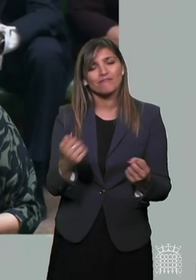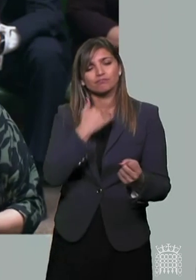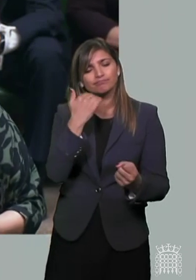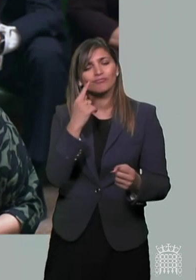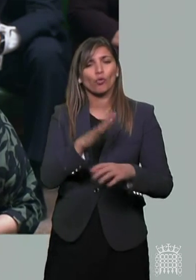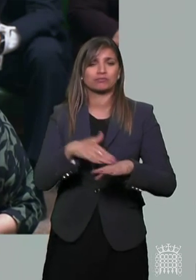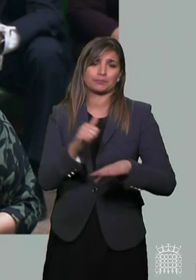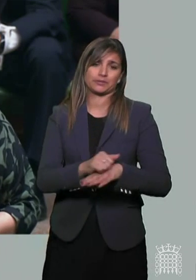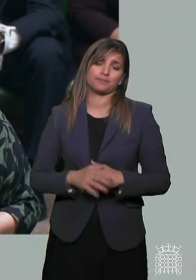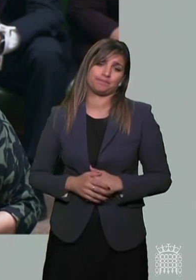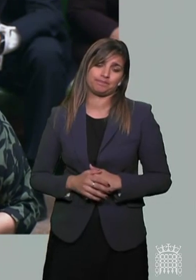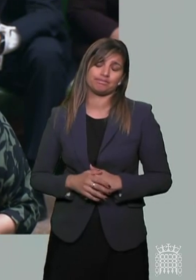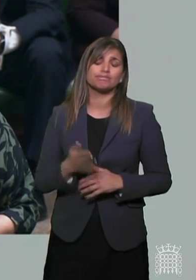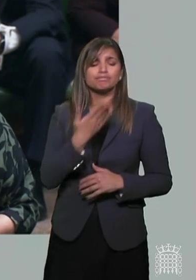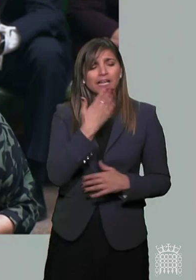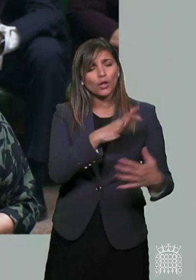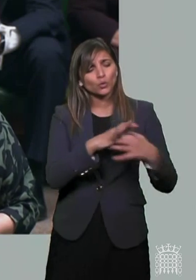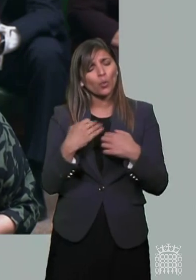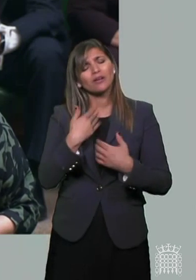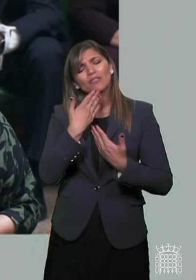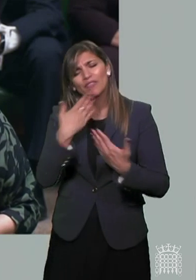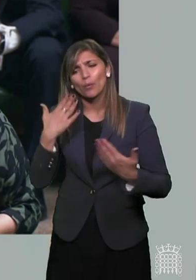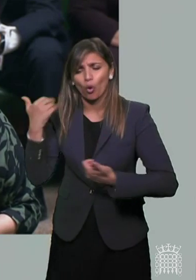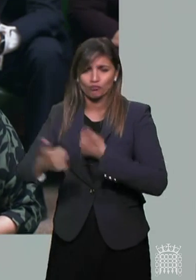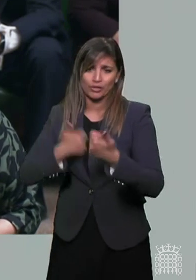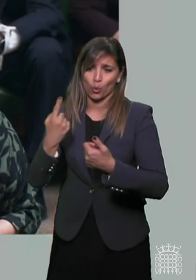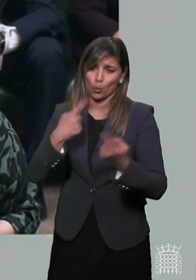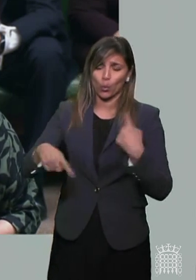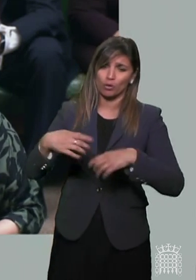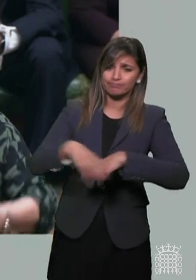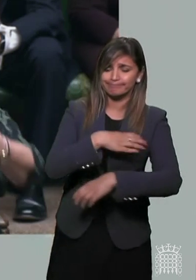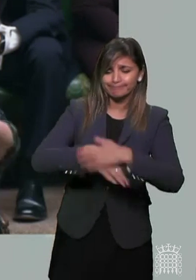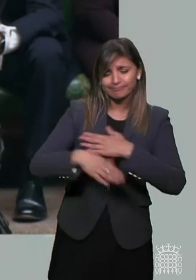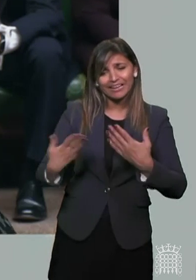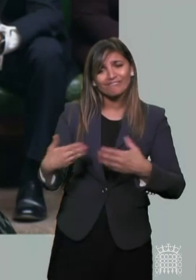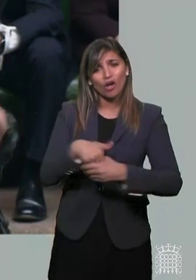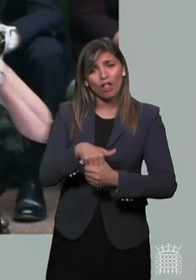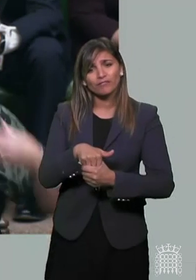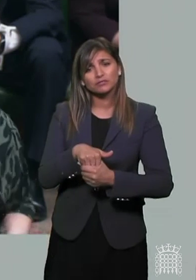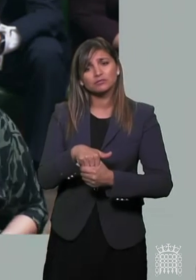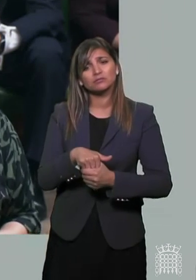Will he join me in congratulating and thanking everyone involved in Everyone Deserves a Christmas?